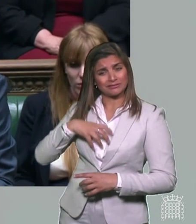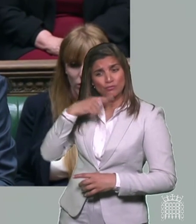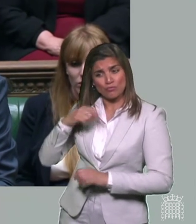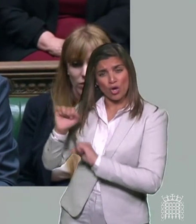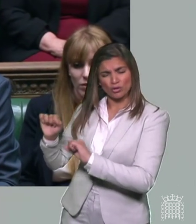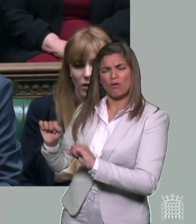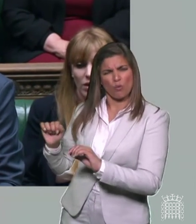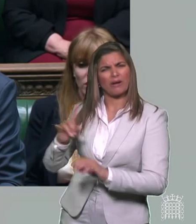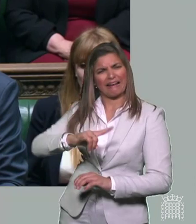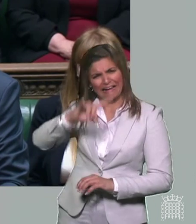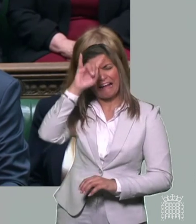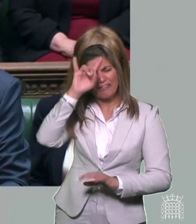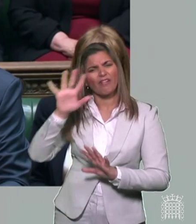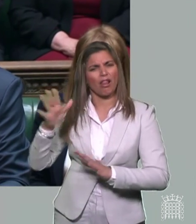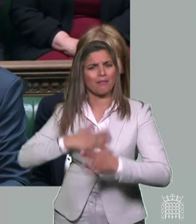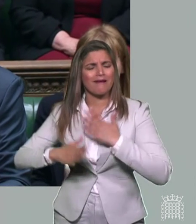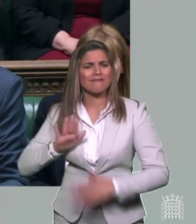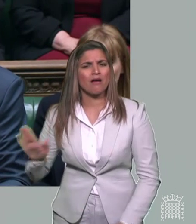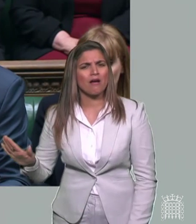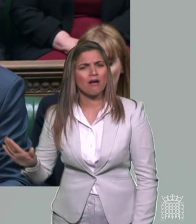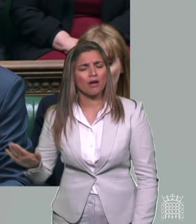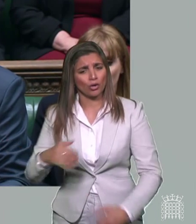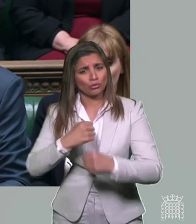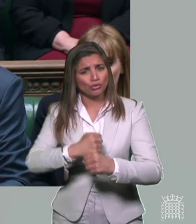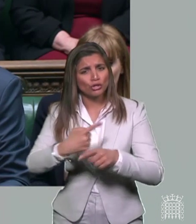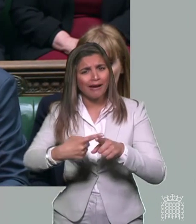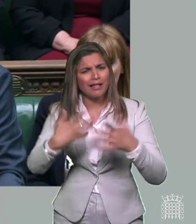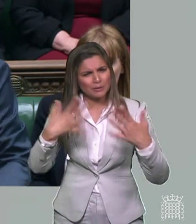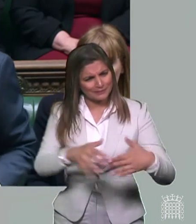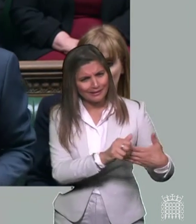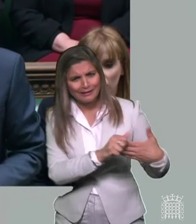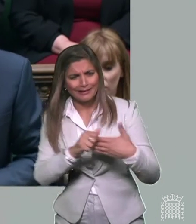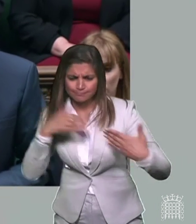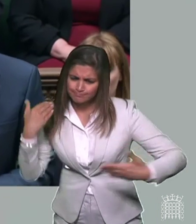and the Church of England has led the way in providing refuge to those fleeing.